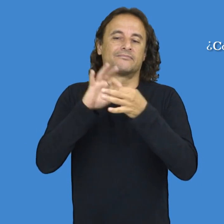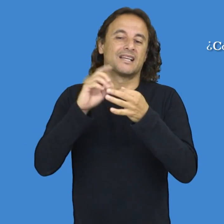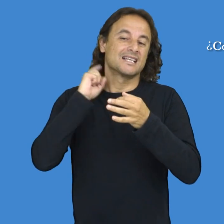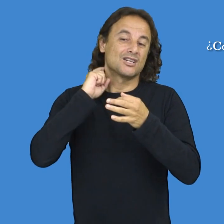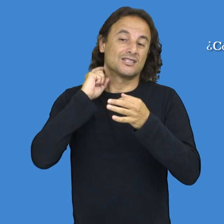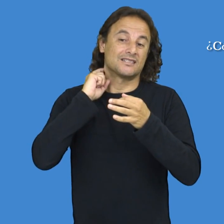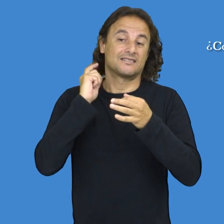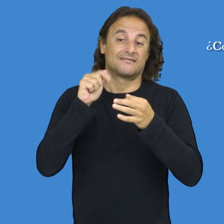meningitis